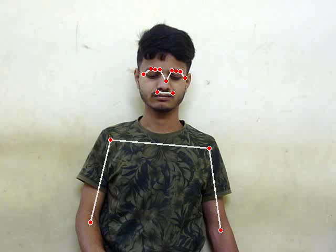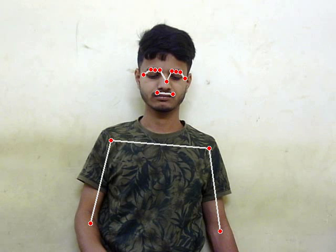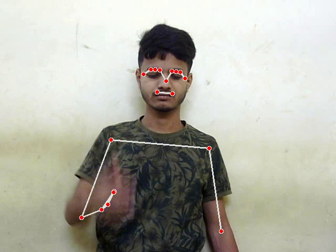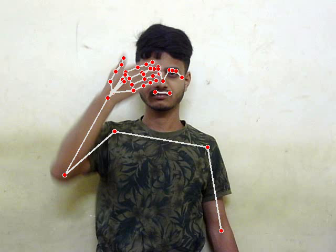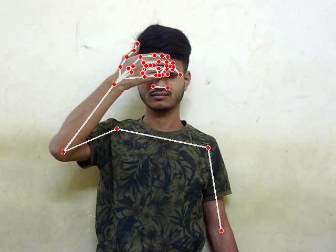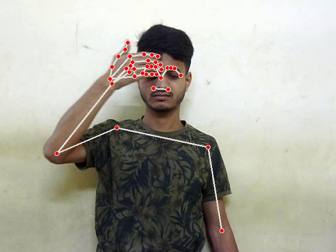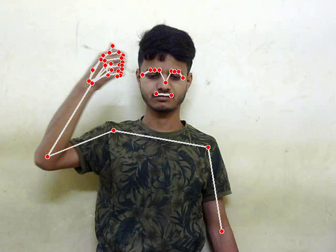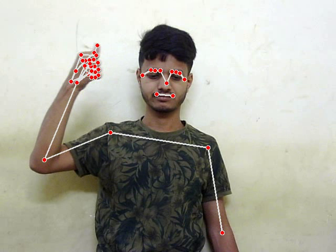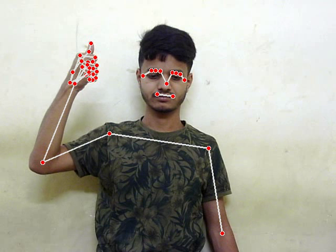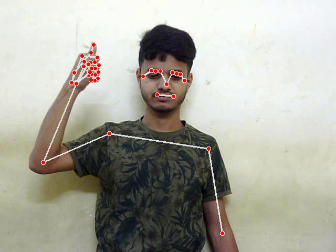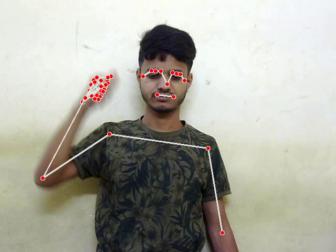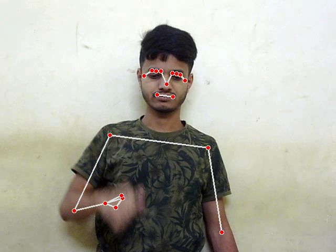forget